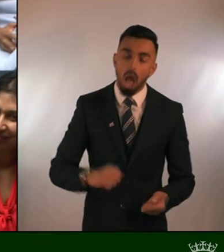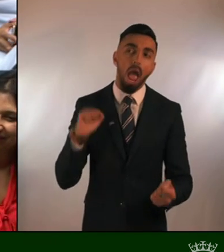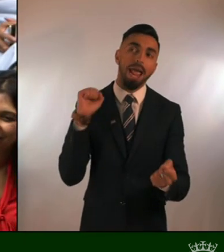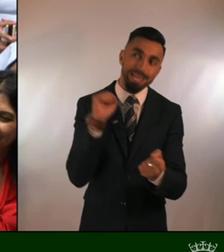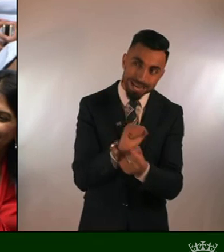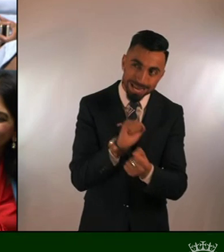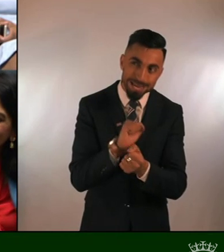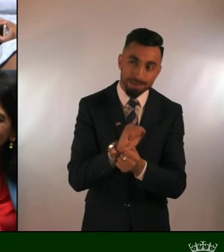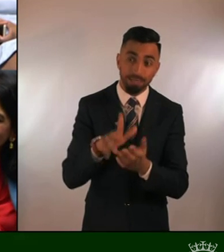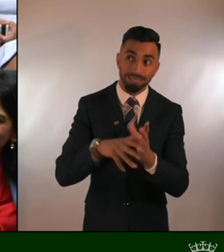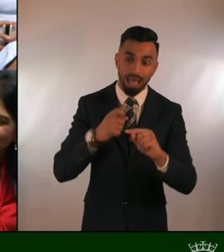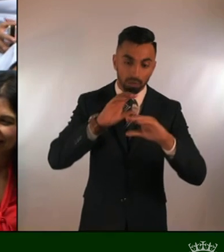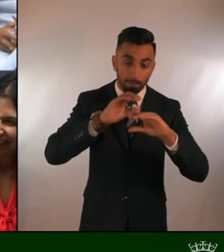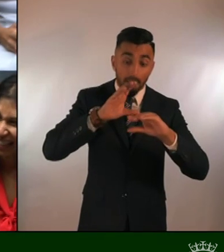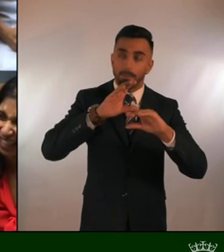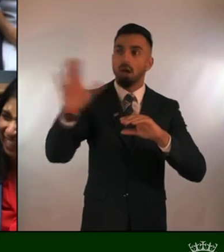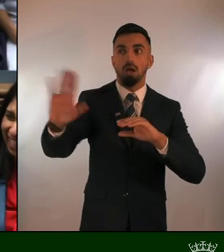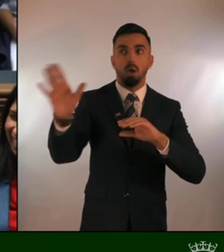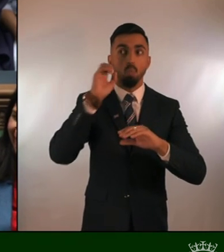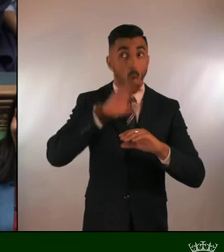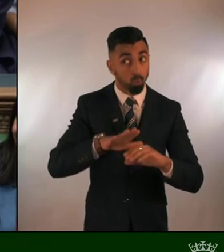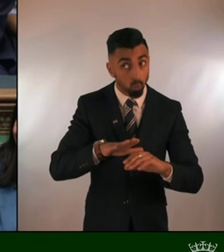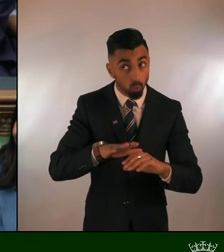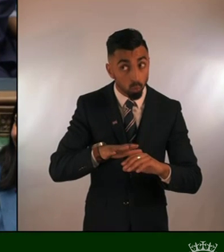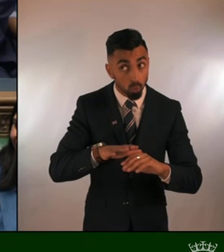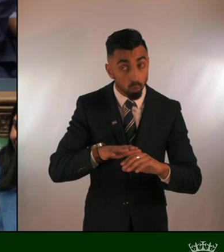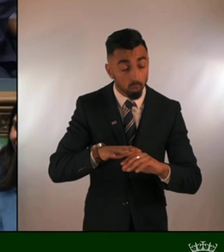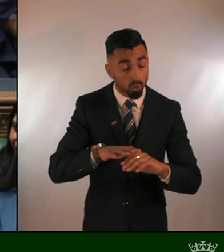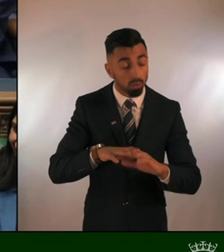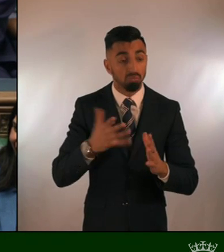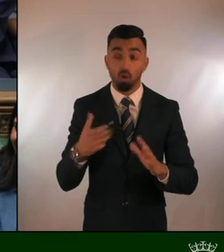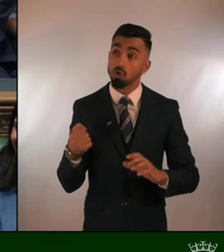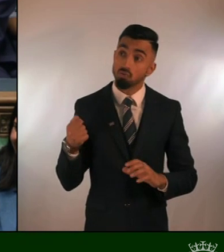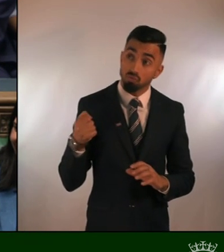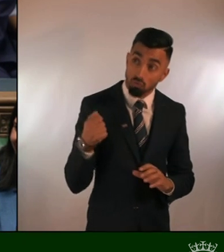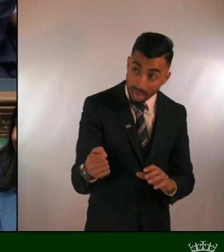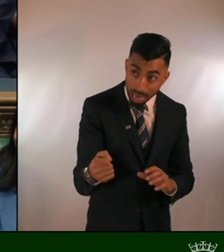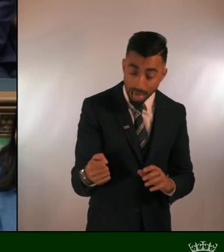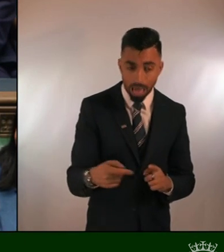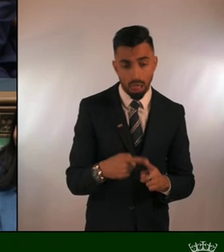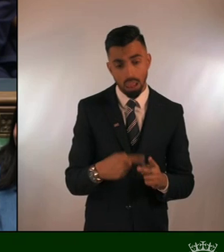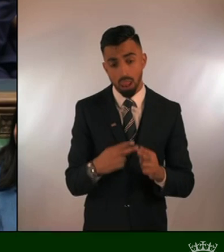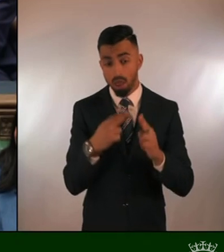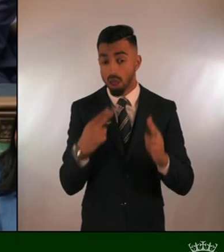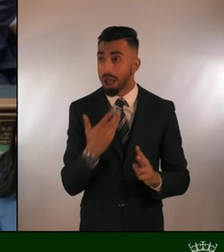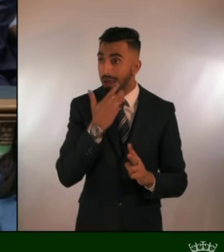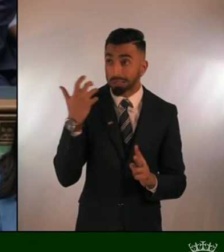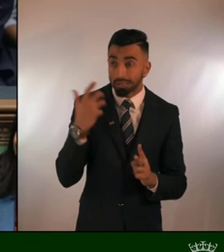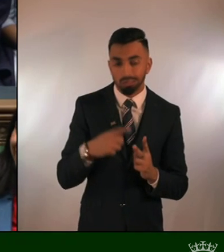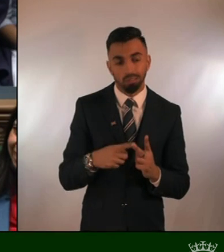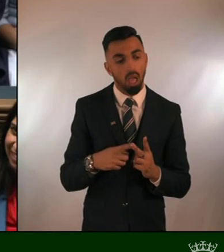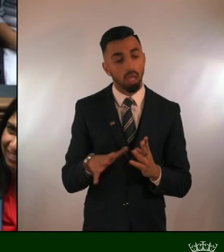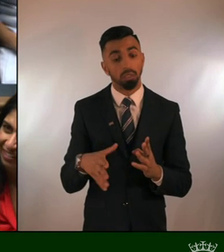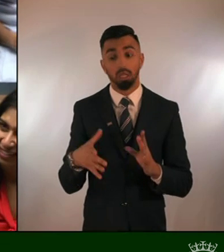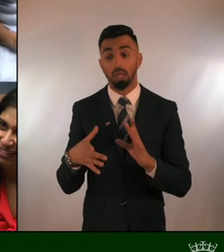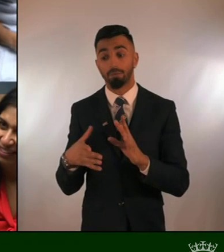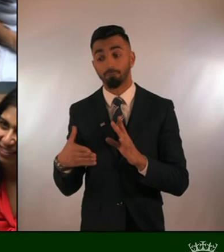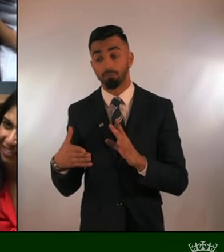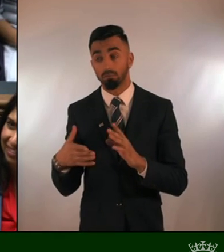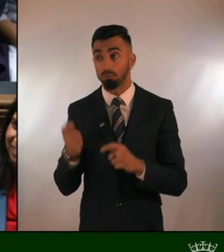I will also keep the relief for rail and for domestic heating, and there will be no impact on fishing.